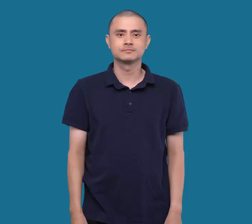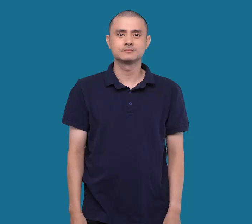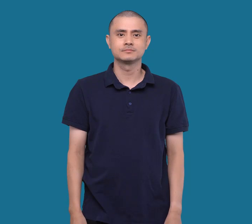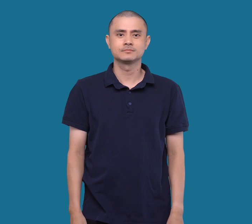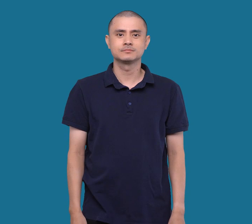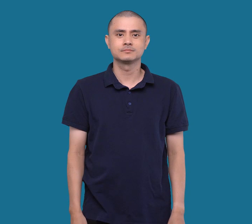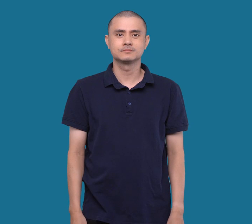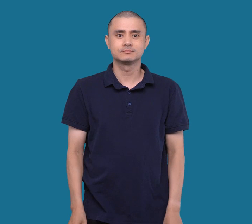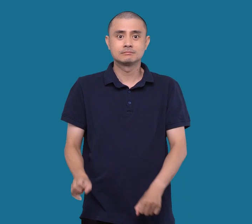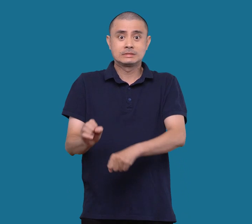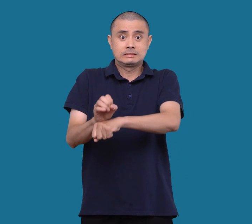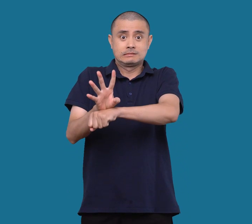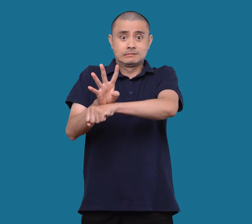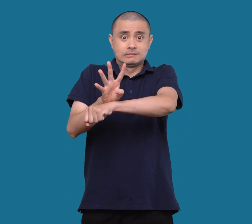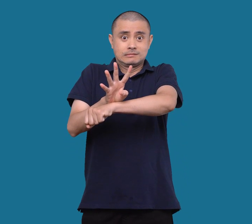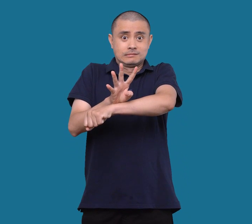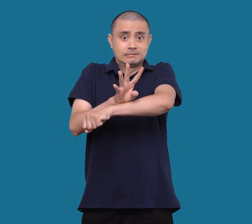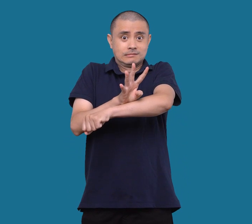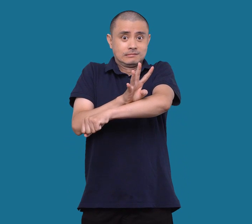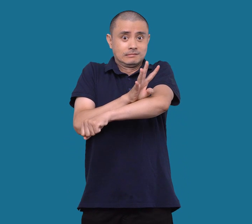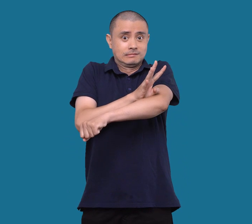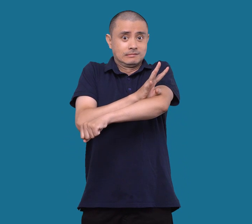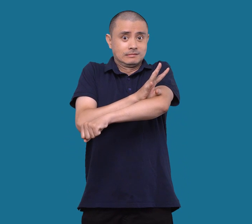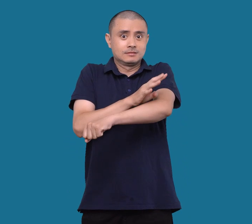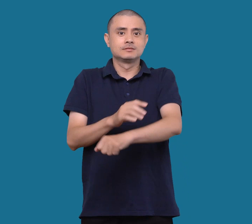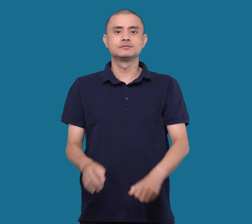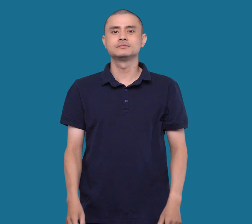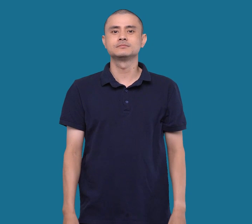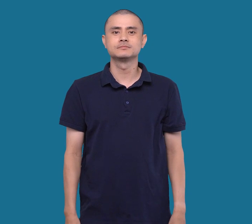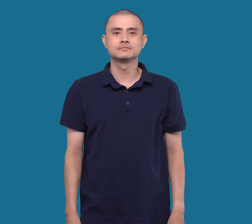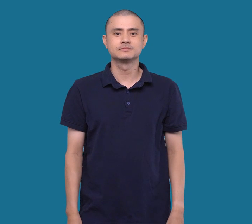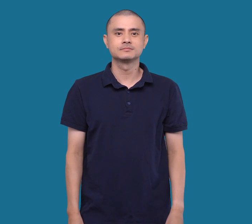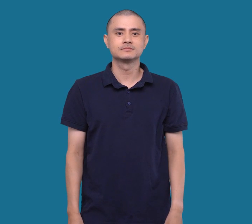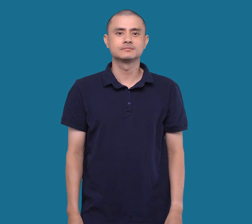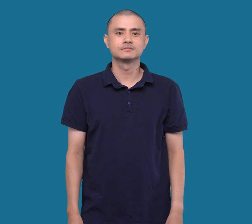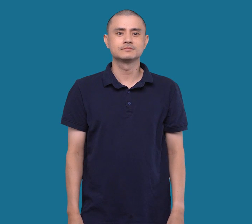nổi da gà